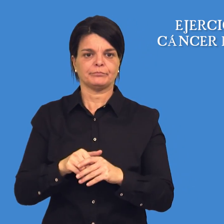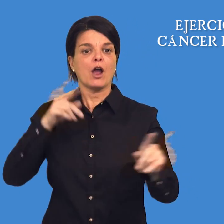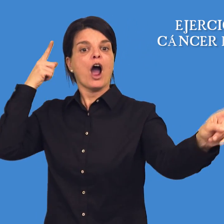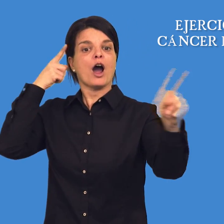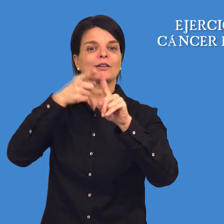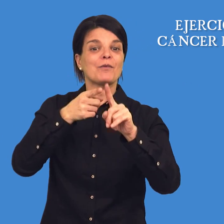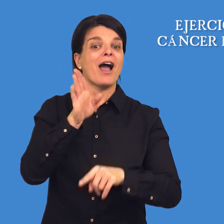objetivo